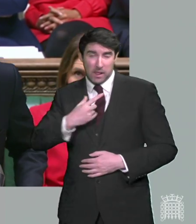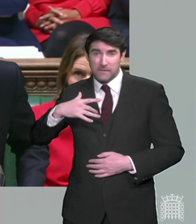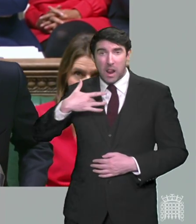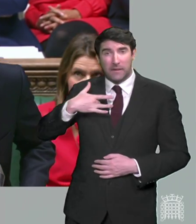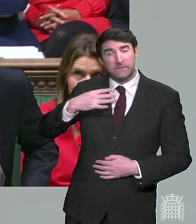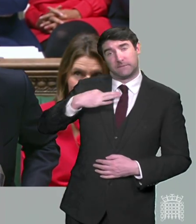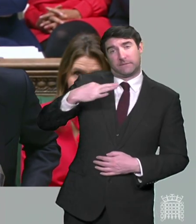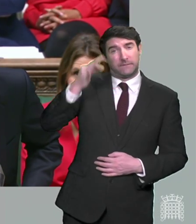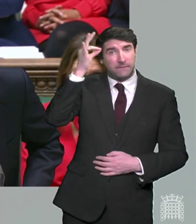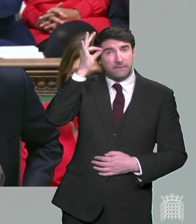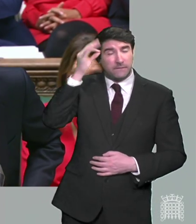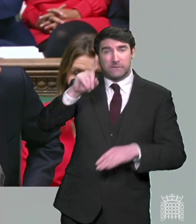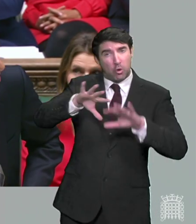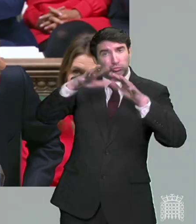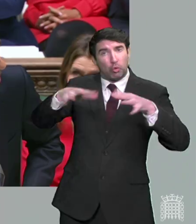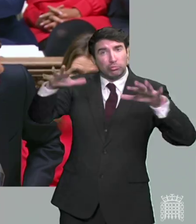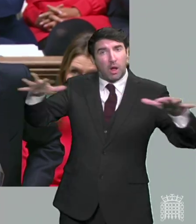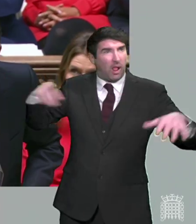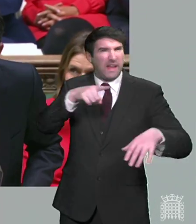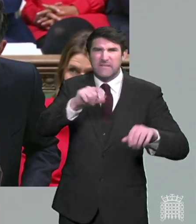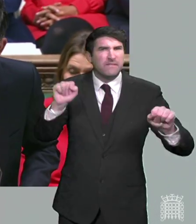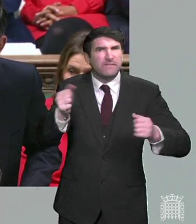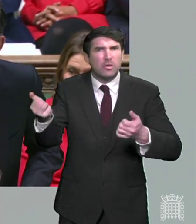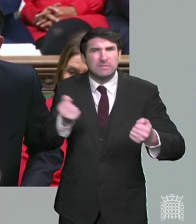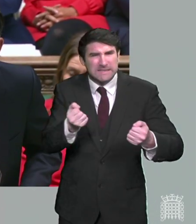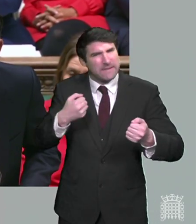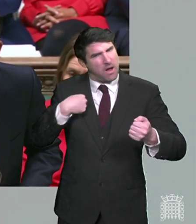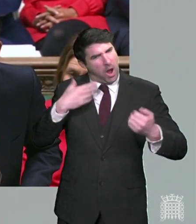That money should be getting to them. I shall make sure that it moves as quickly as possible.